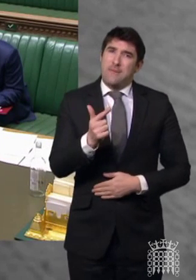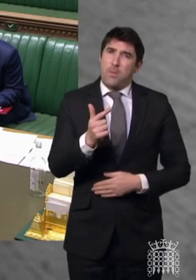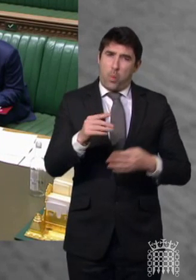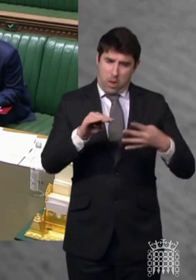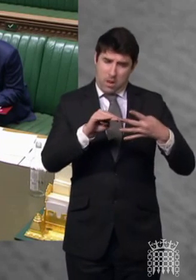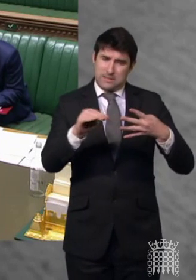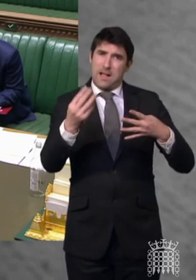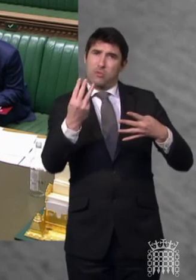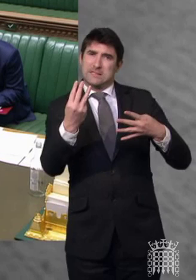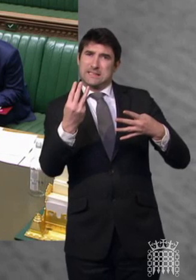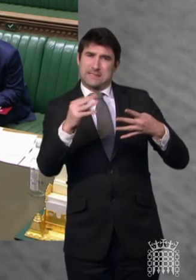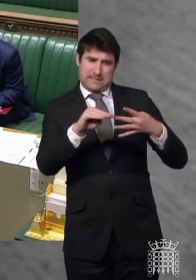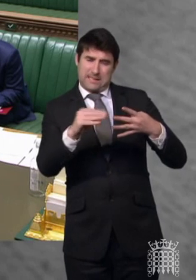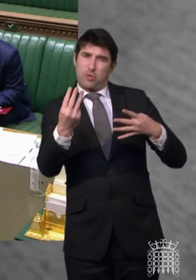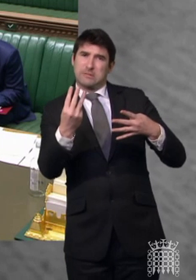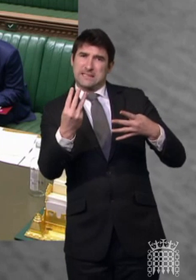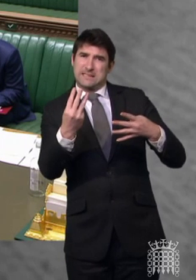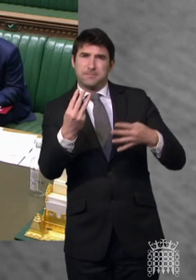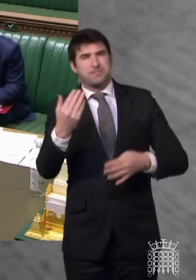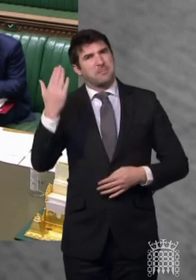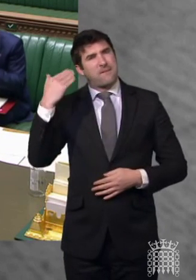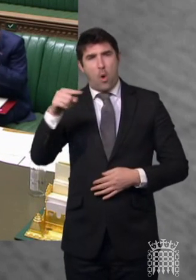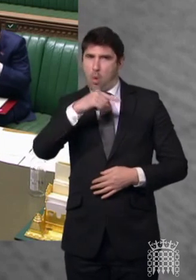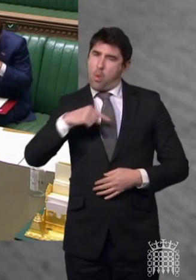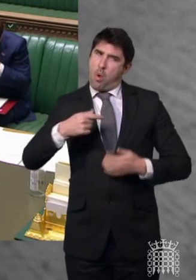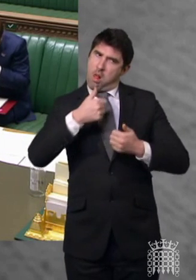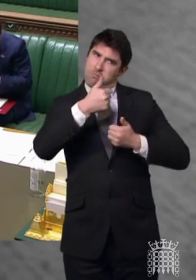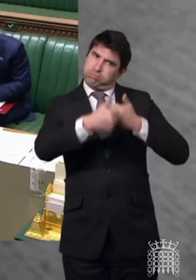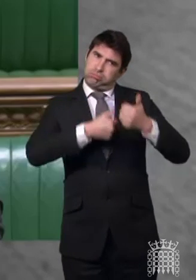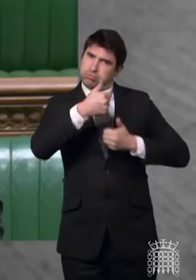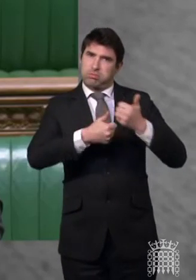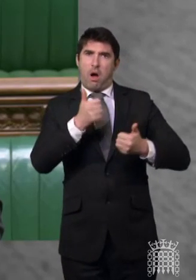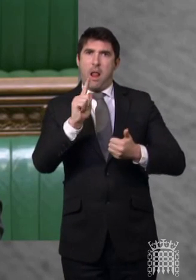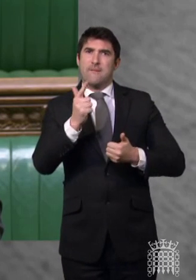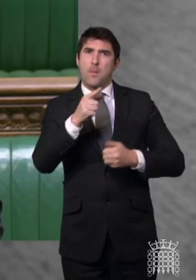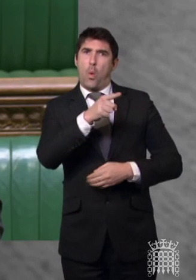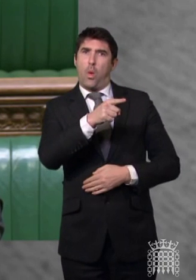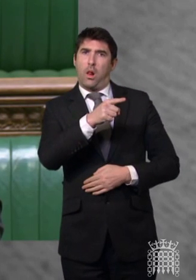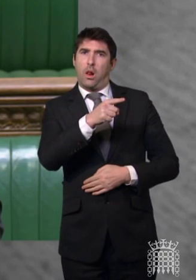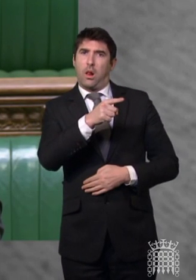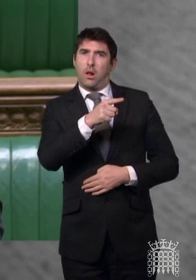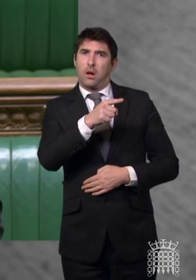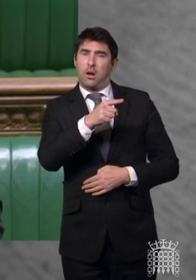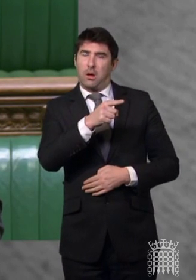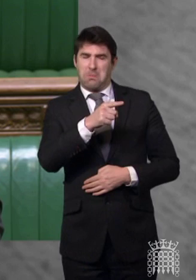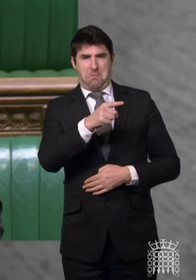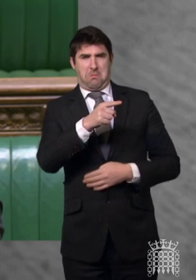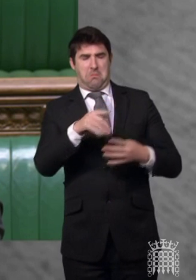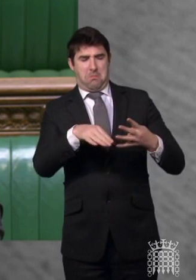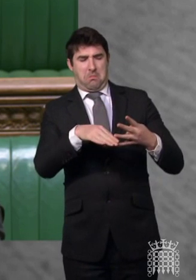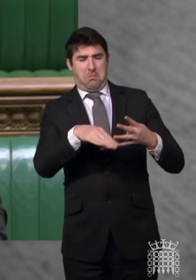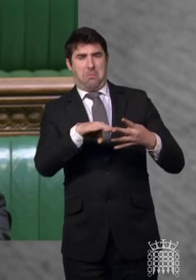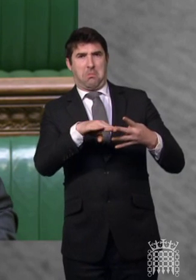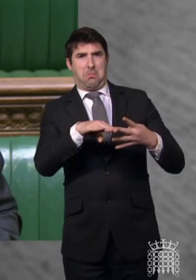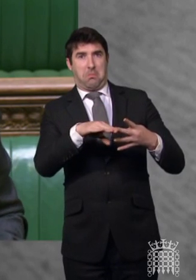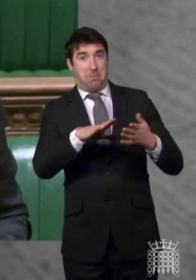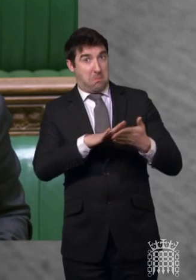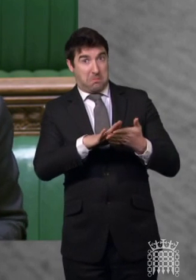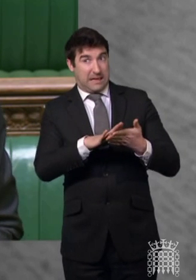Liverpool was the great success story, so is it his view now that mass lateral flow testing is not enough to contain the spread of this virus?